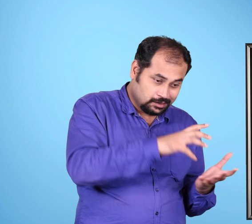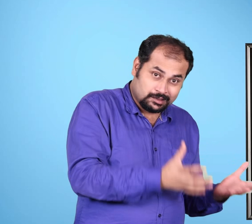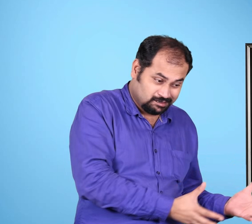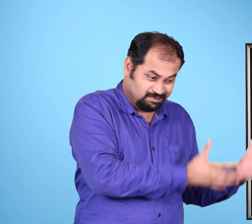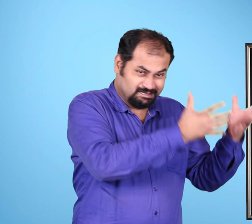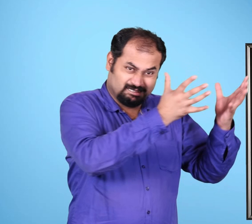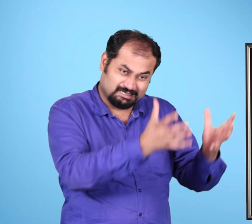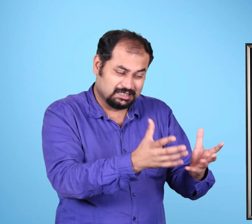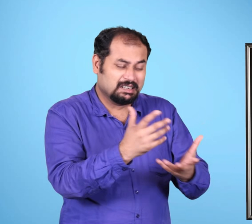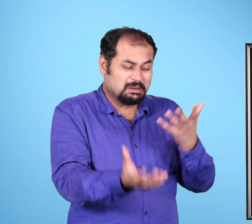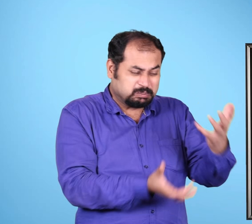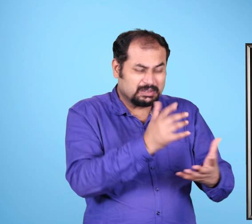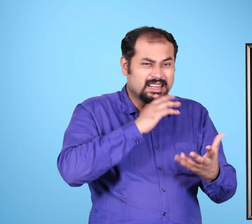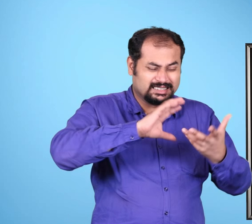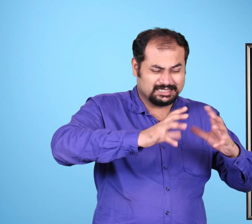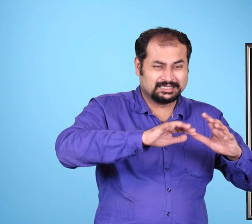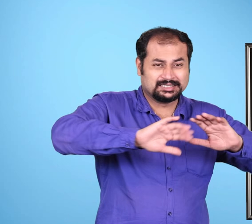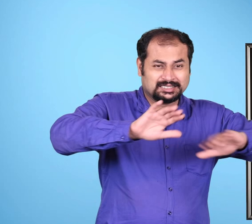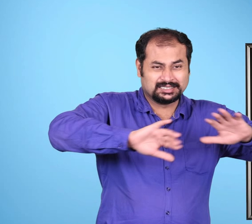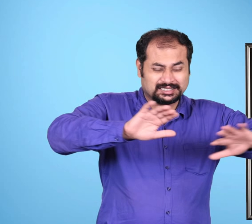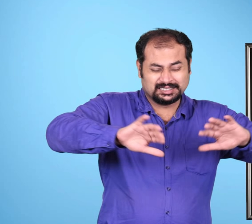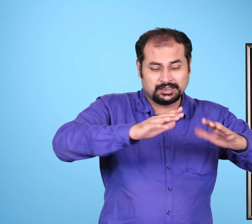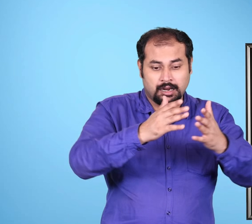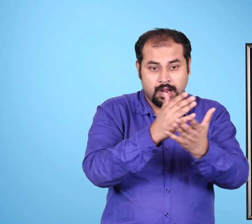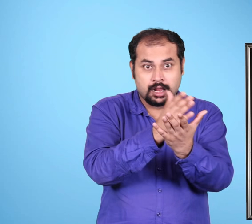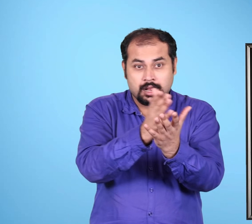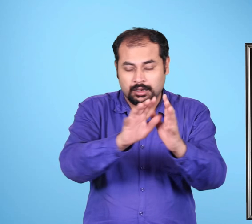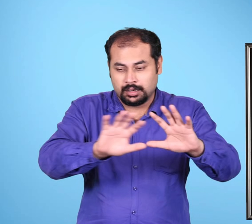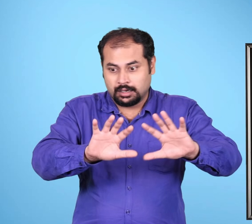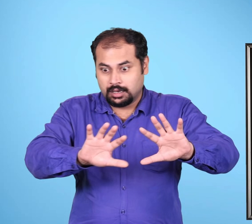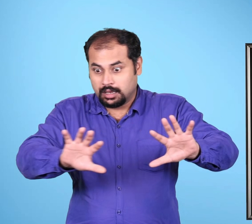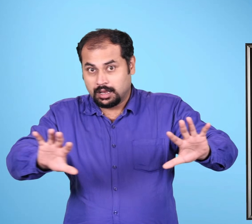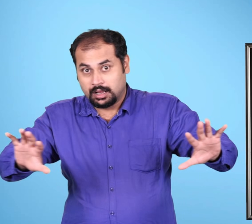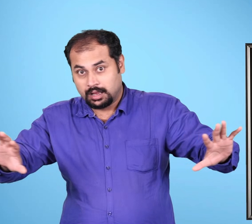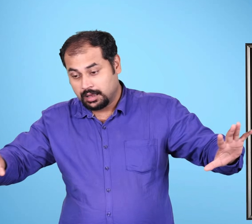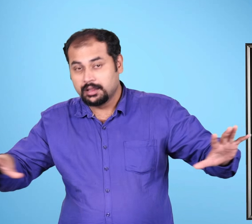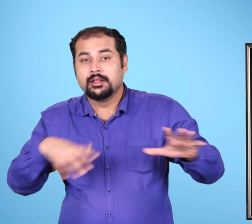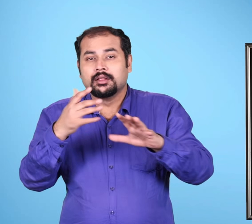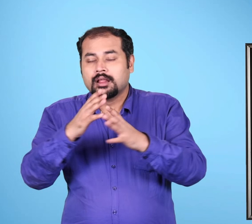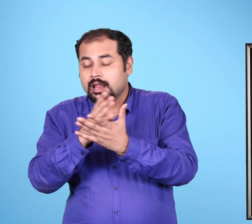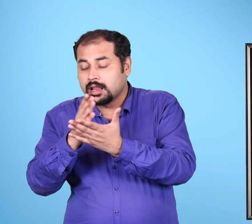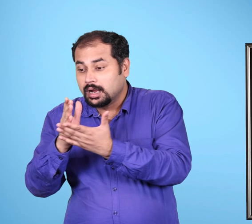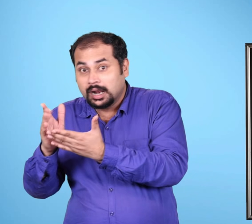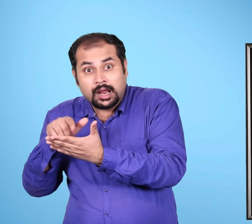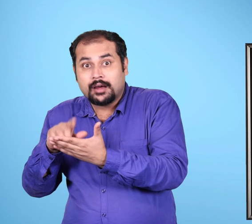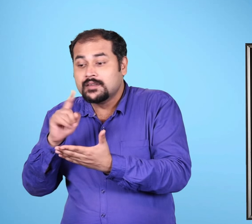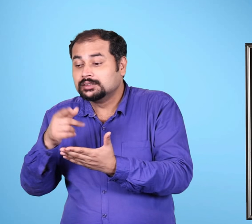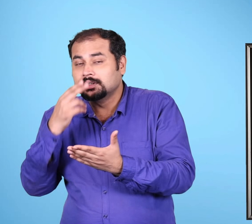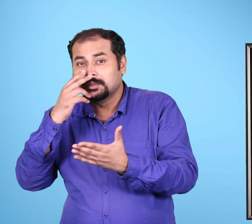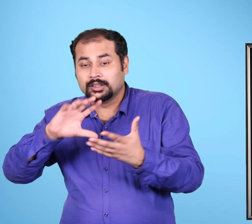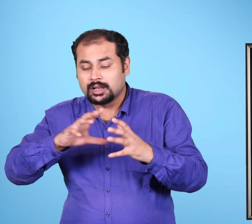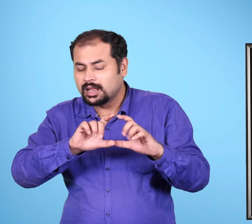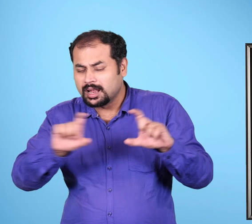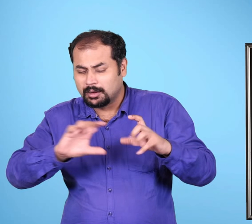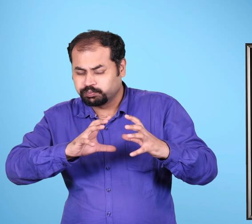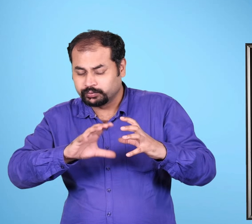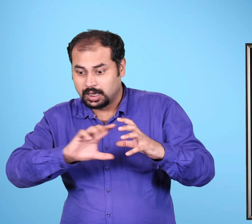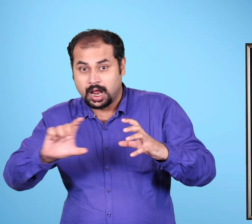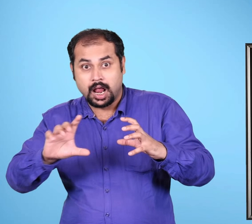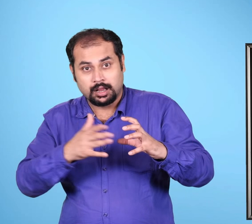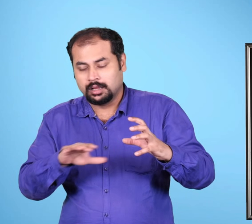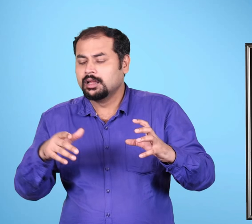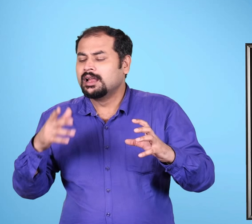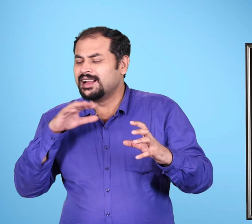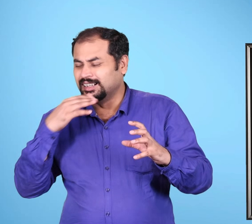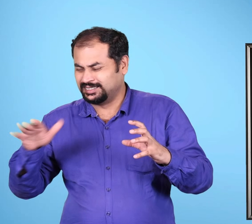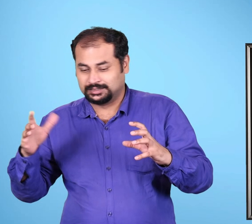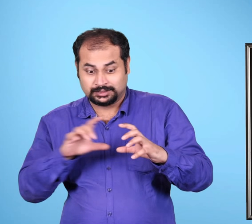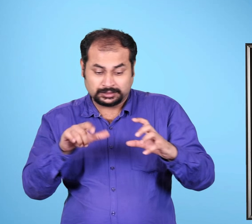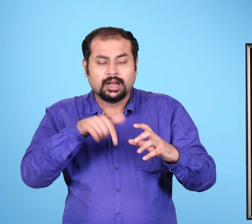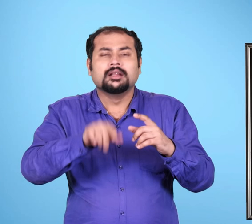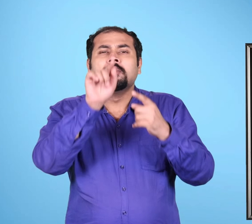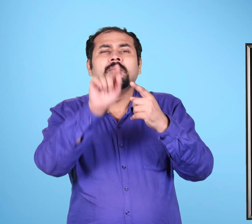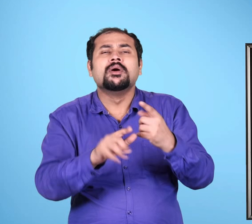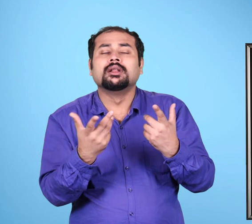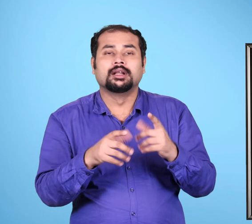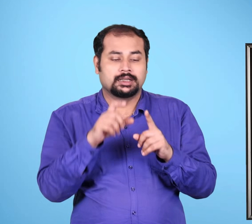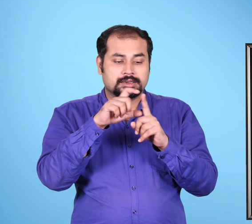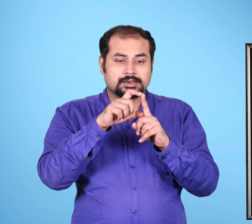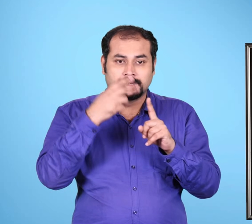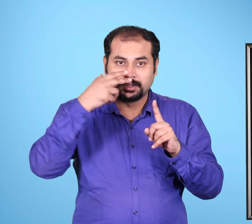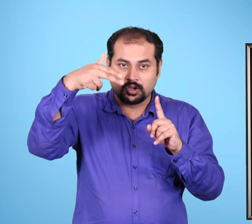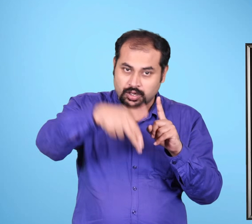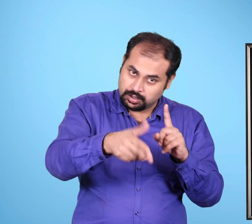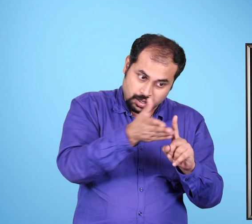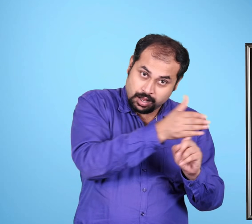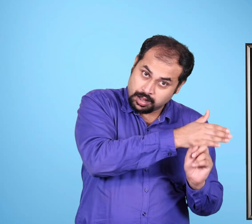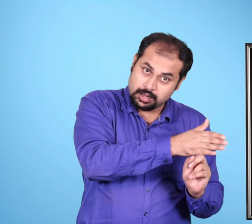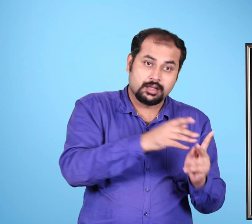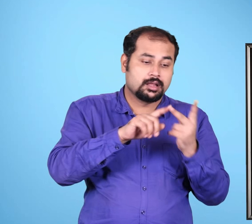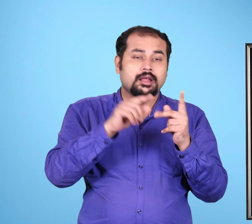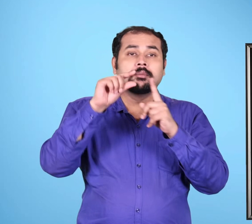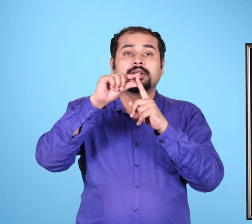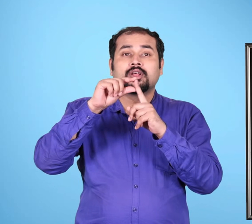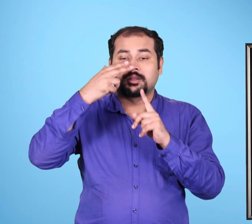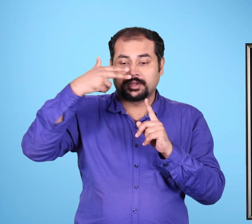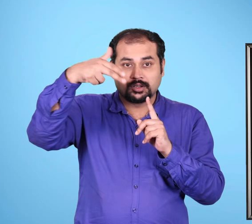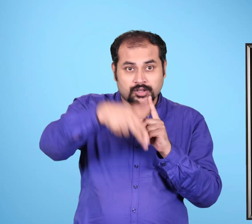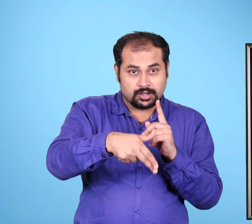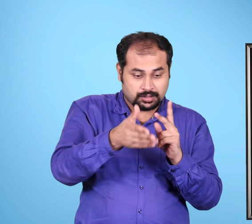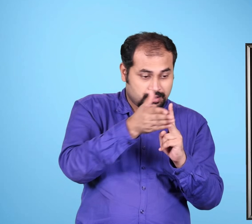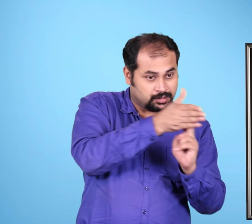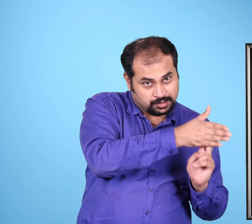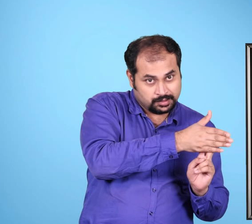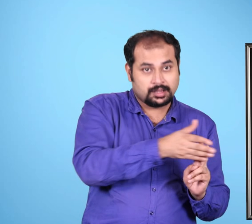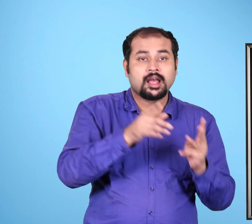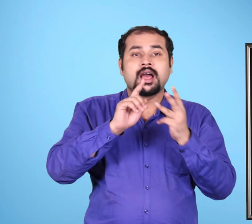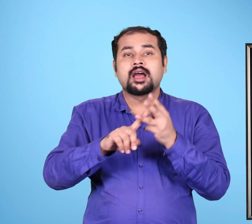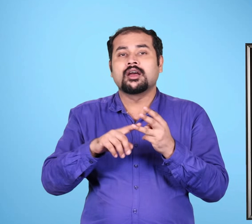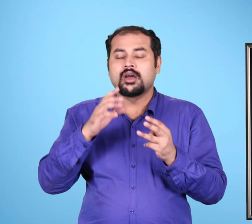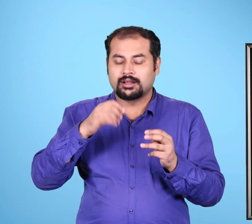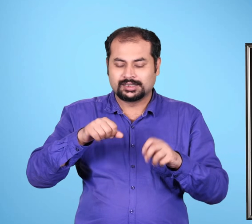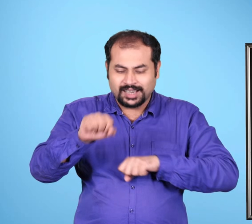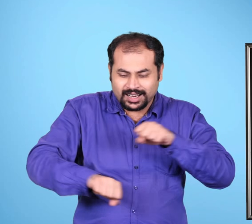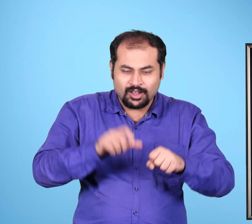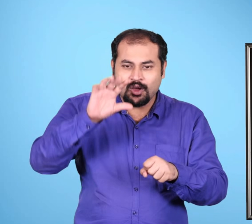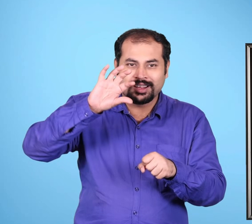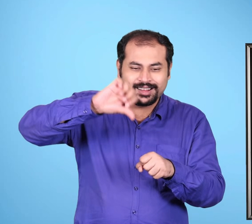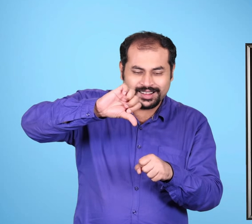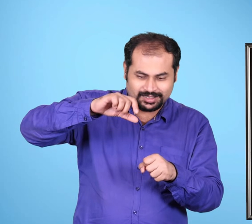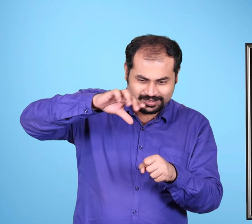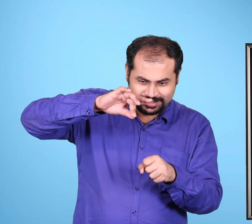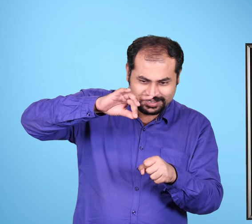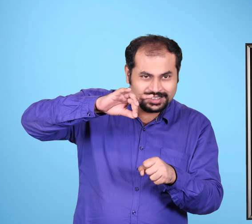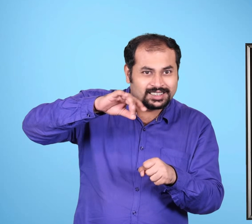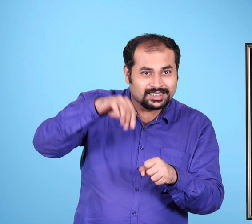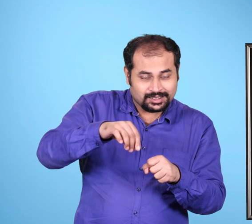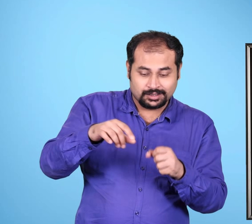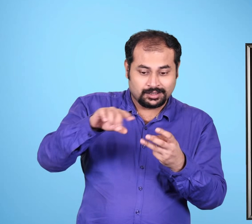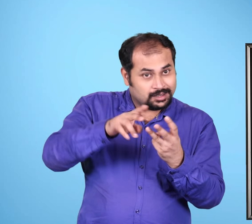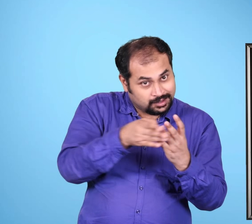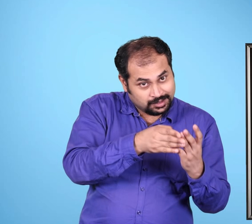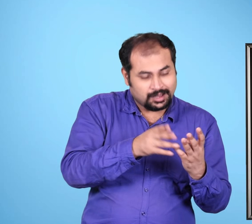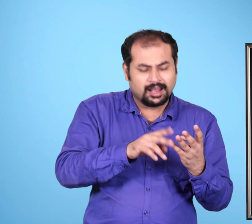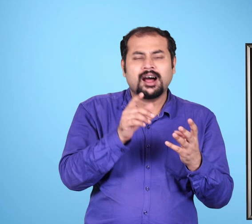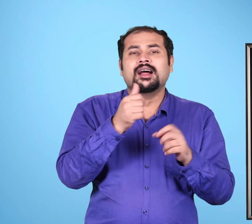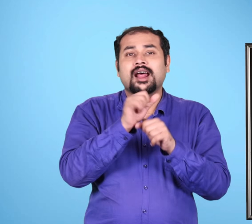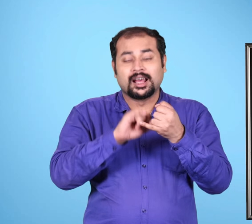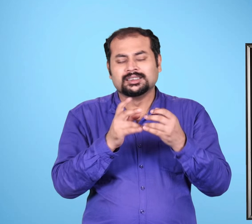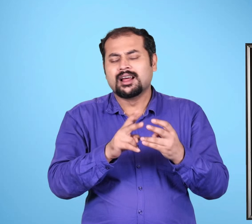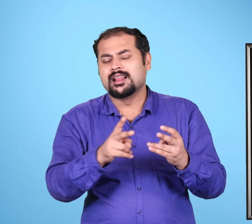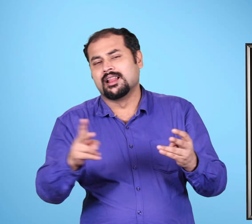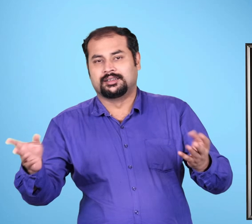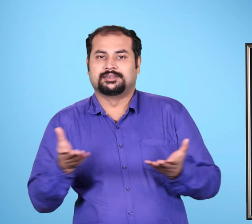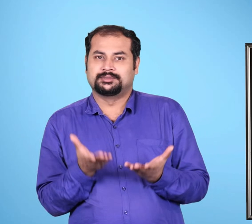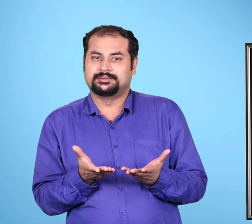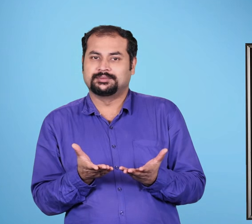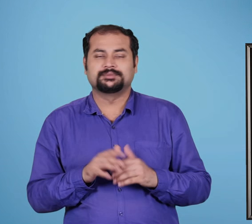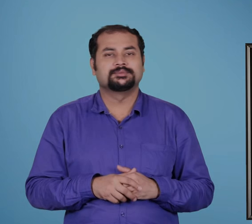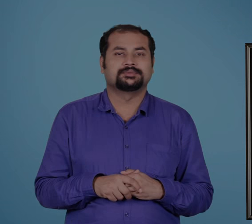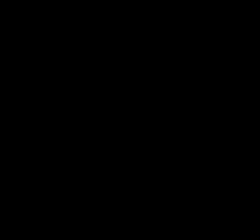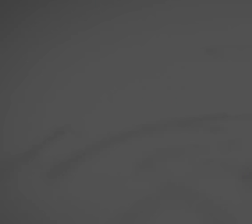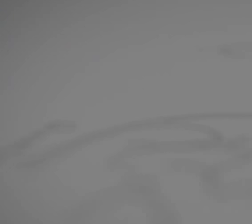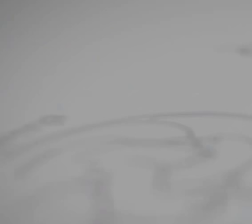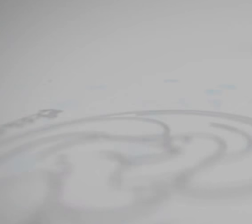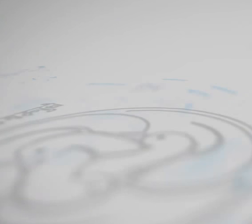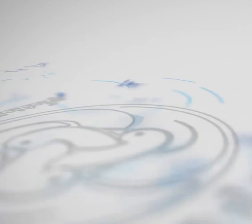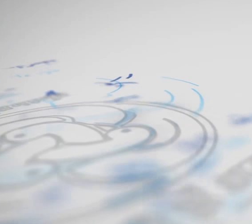diesel, lubricating oil, etc.